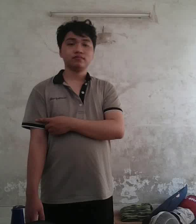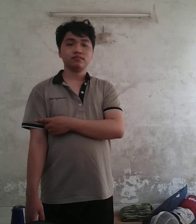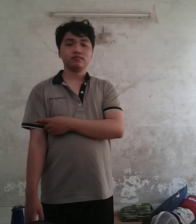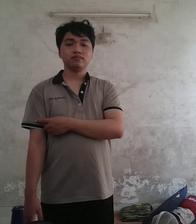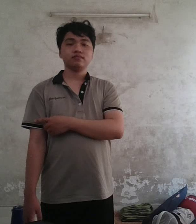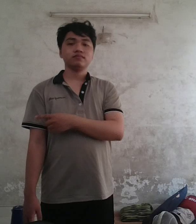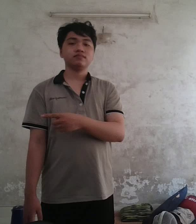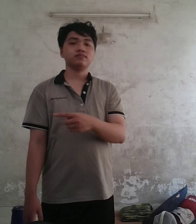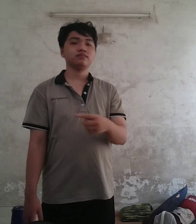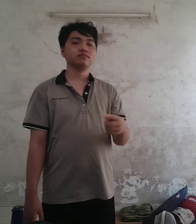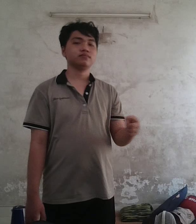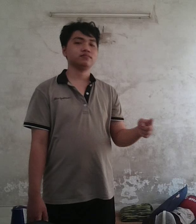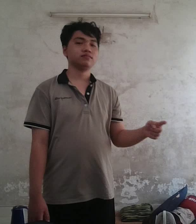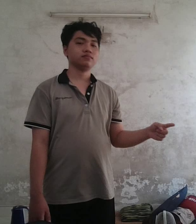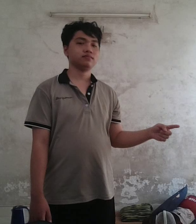cac ban